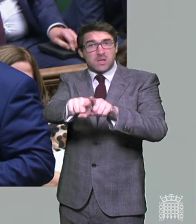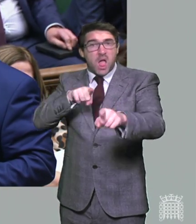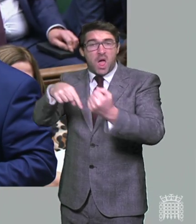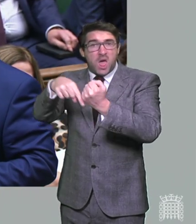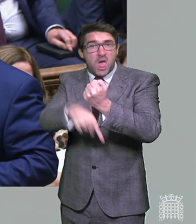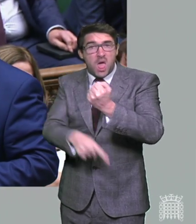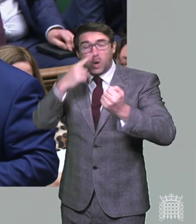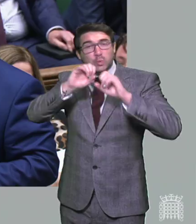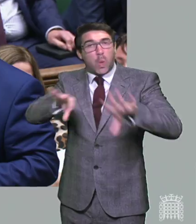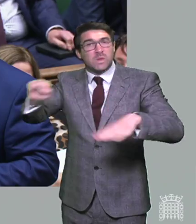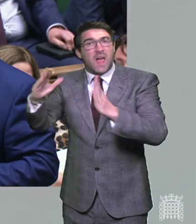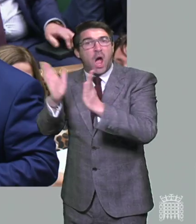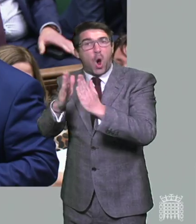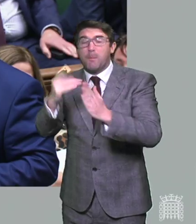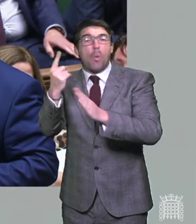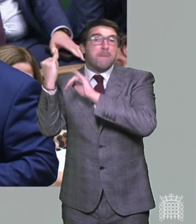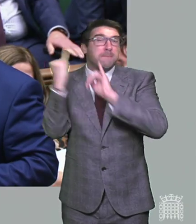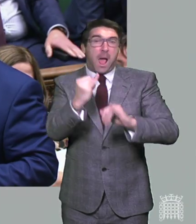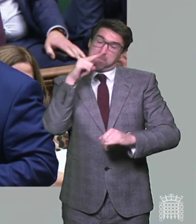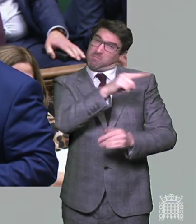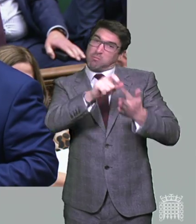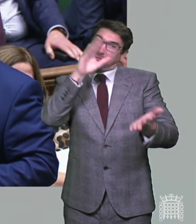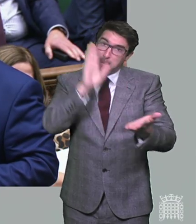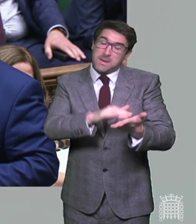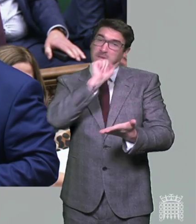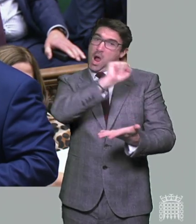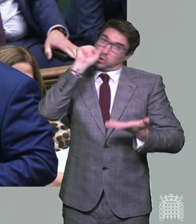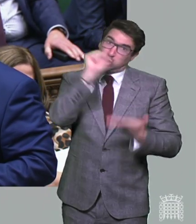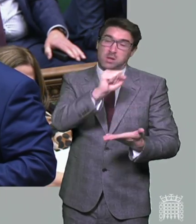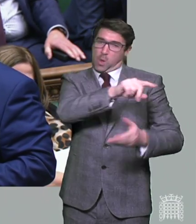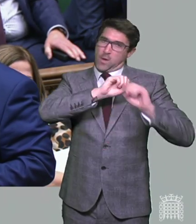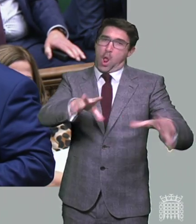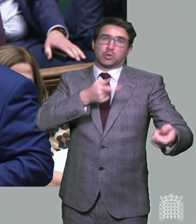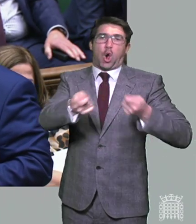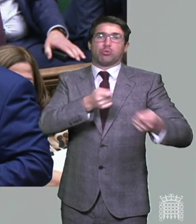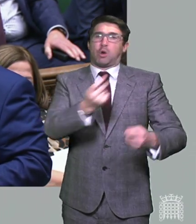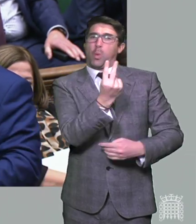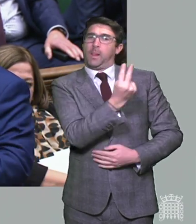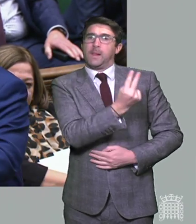The Prime Minister and her Chancellor have completely lost control.